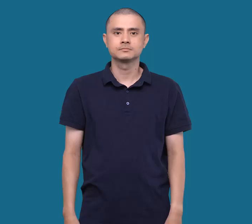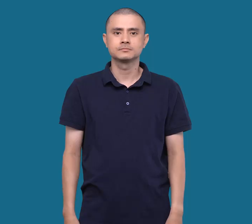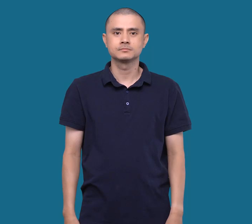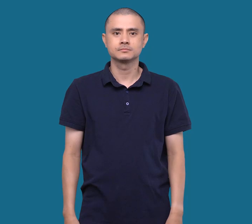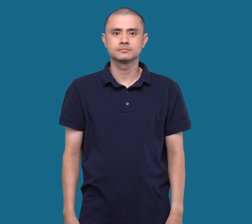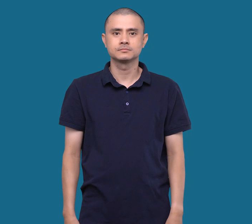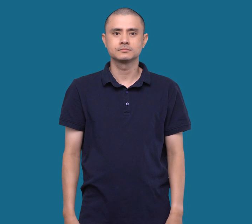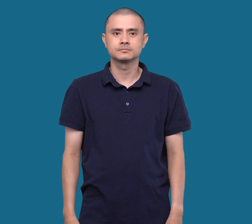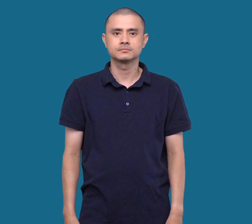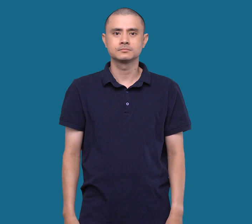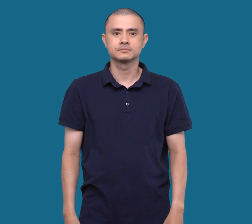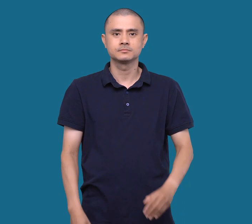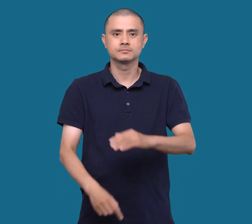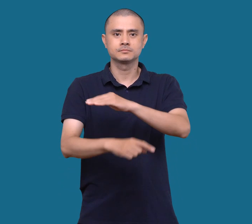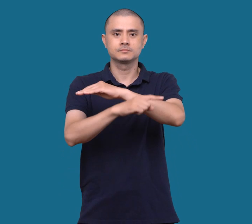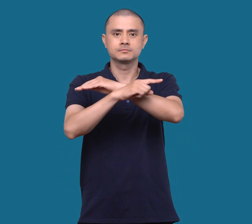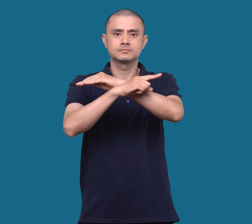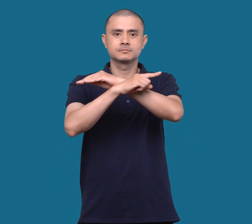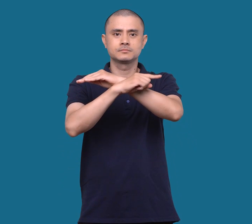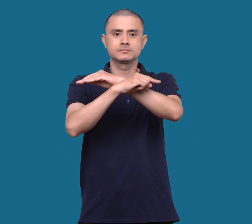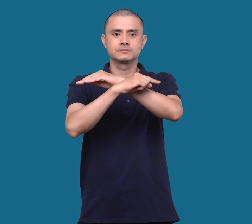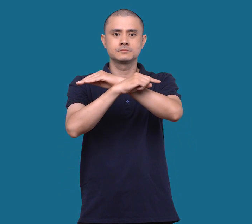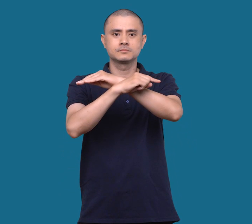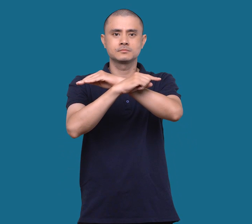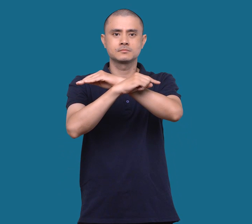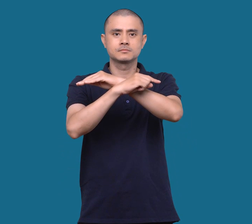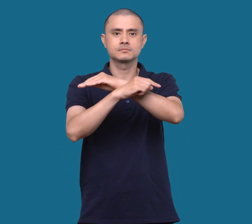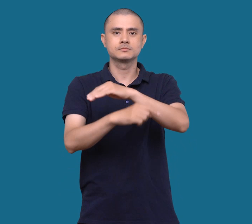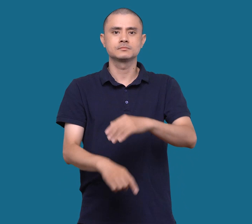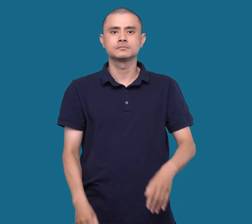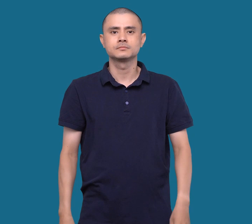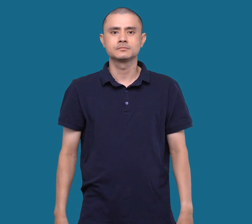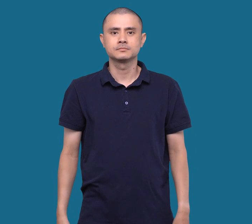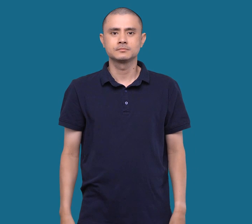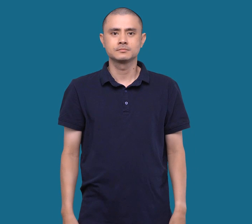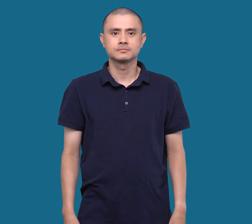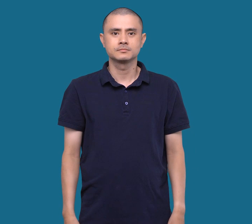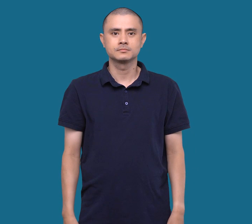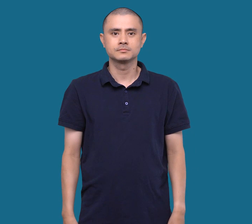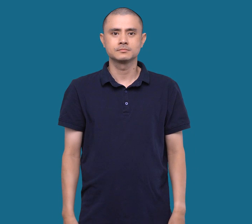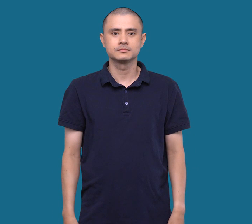đuôi chuột